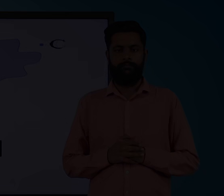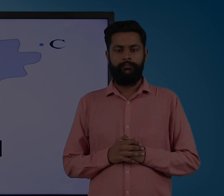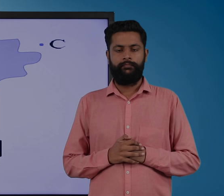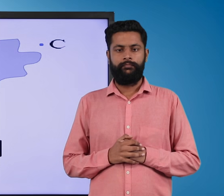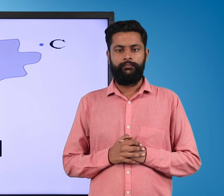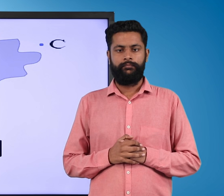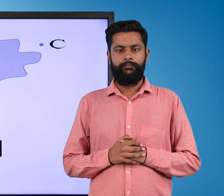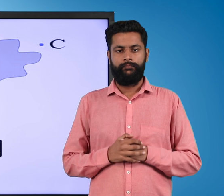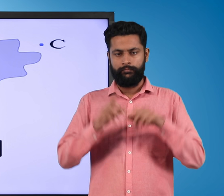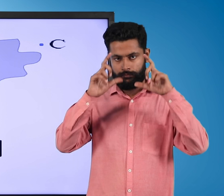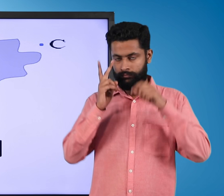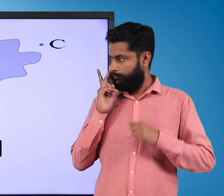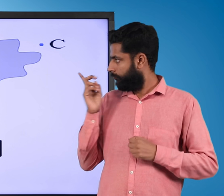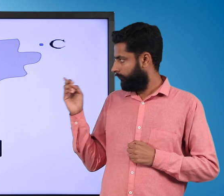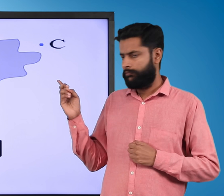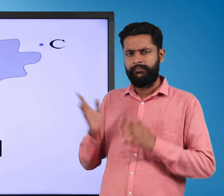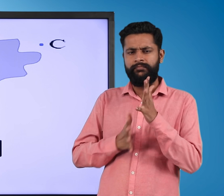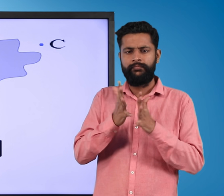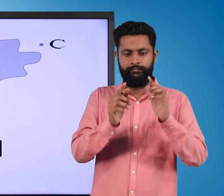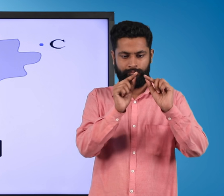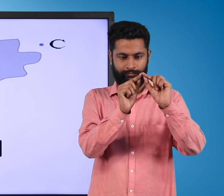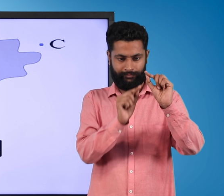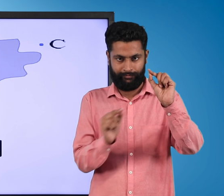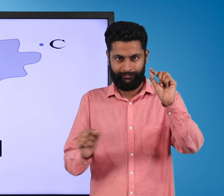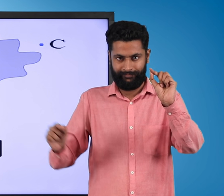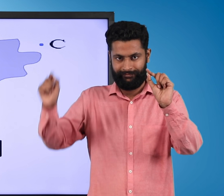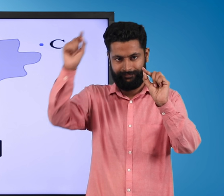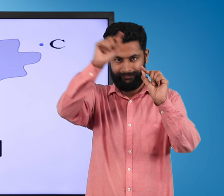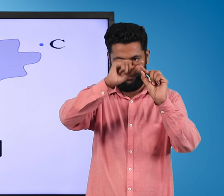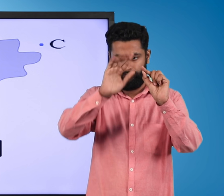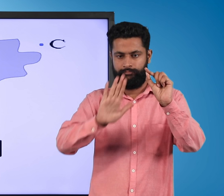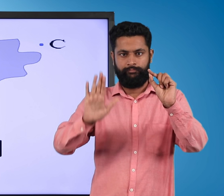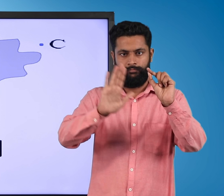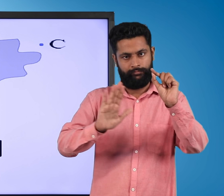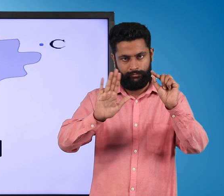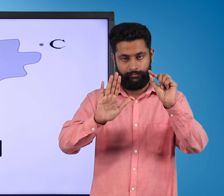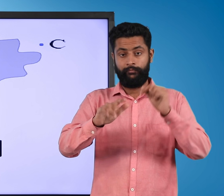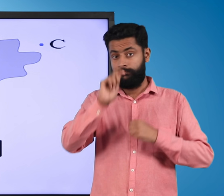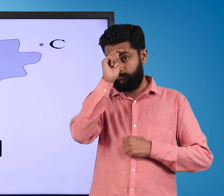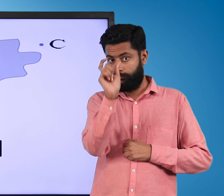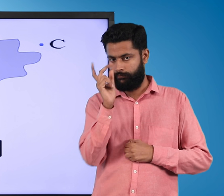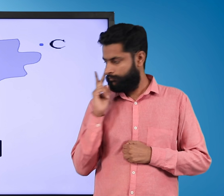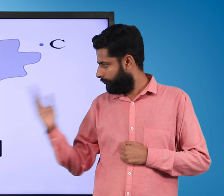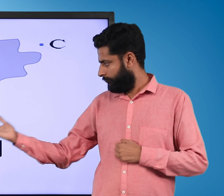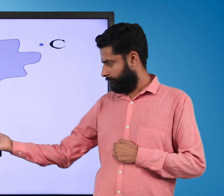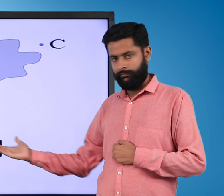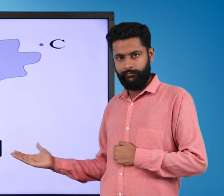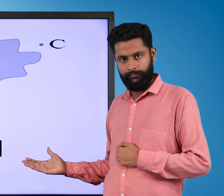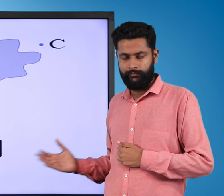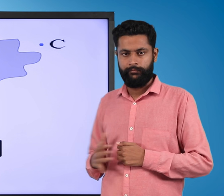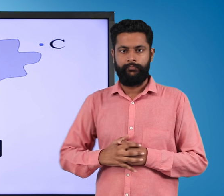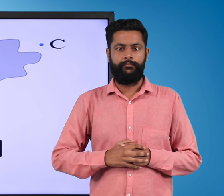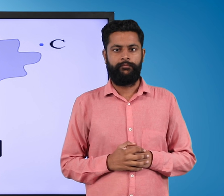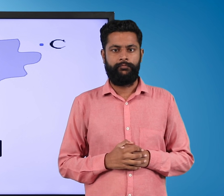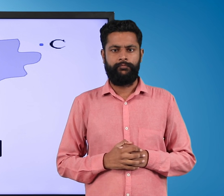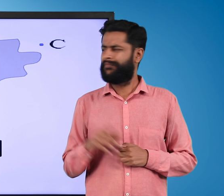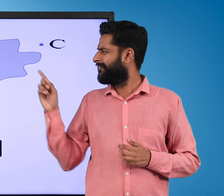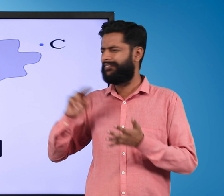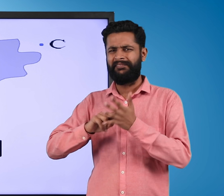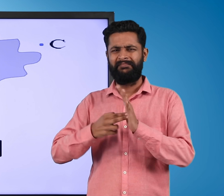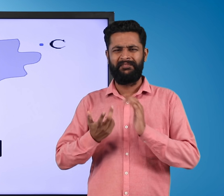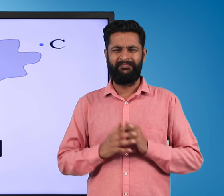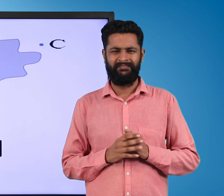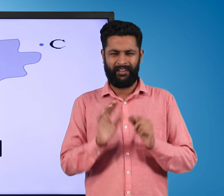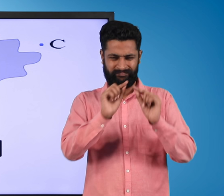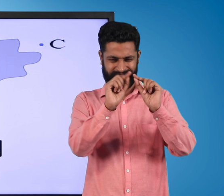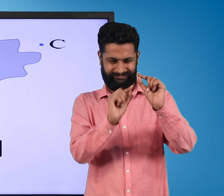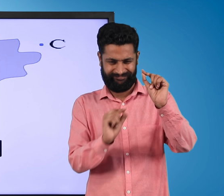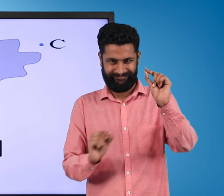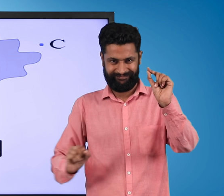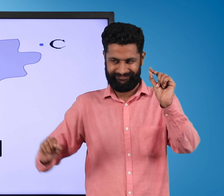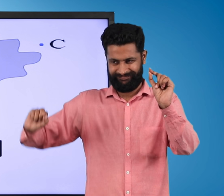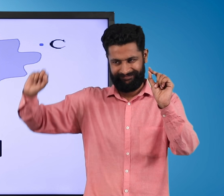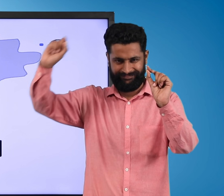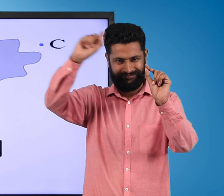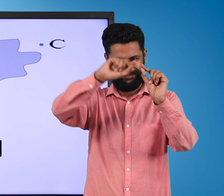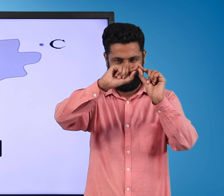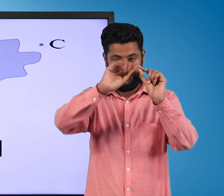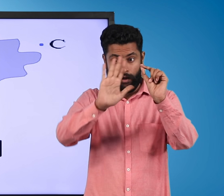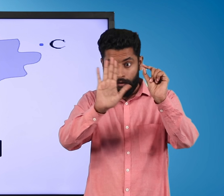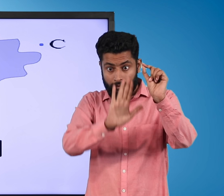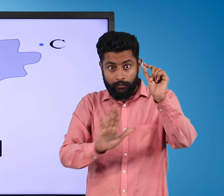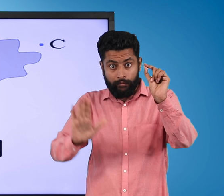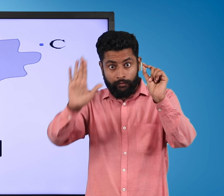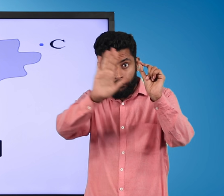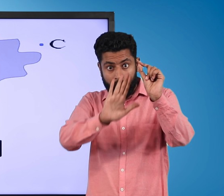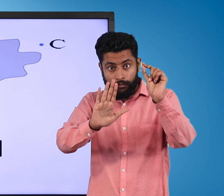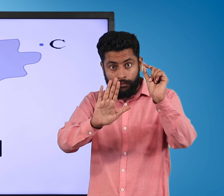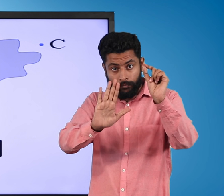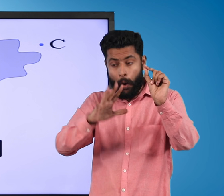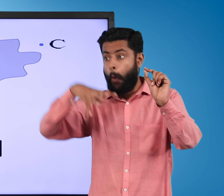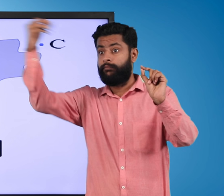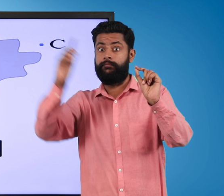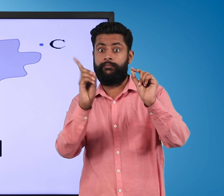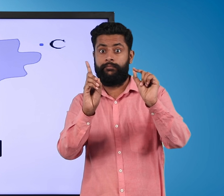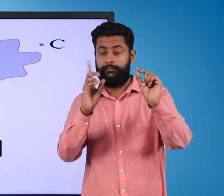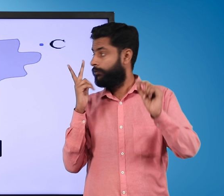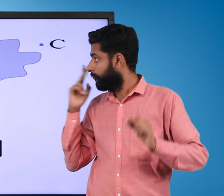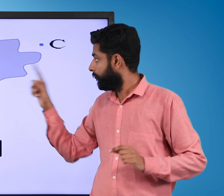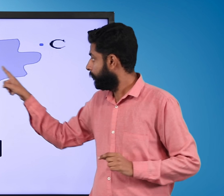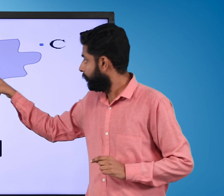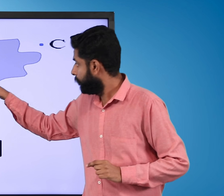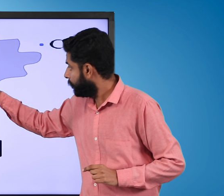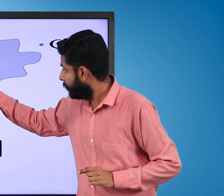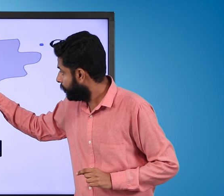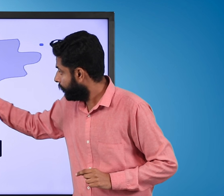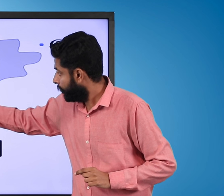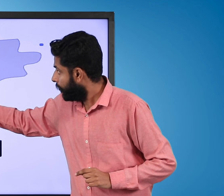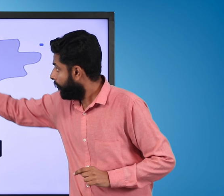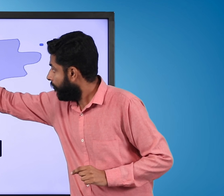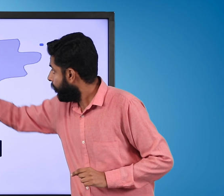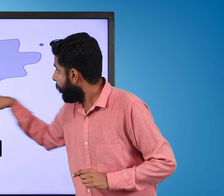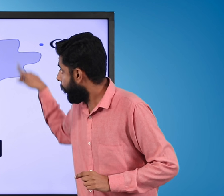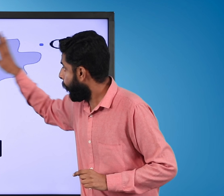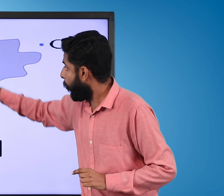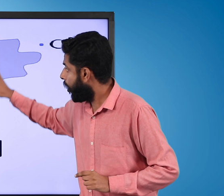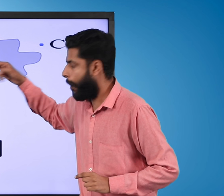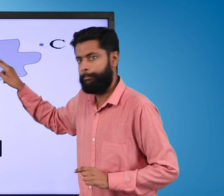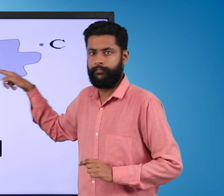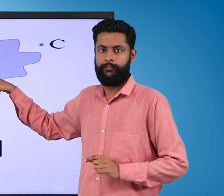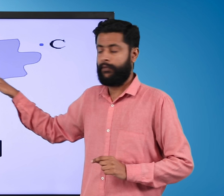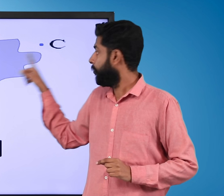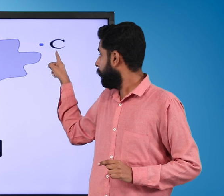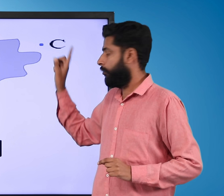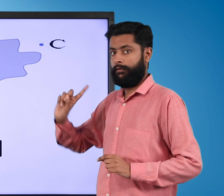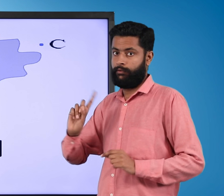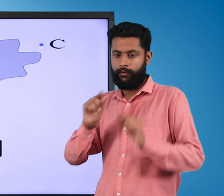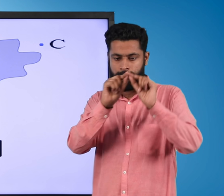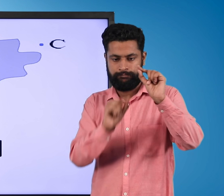Region The interior of a curve together with its boundary is called its “region” For example, in the figure The interior with the boundary is the region